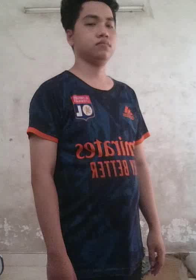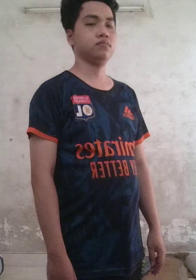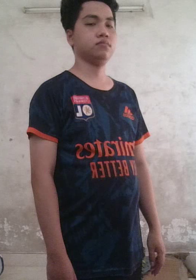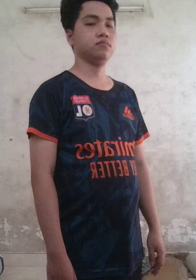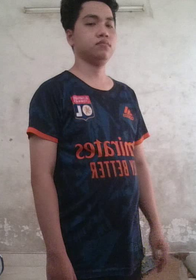ă